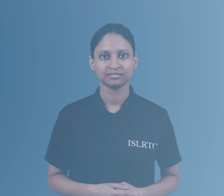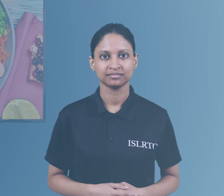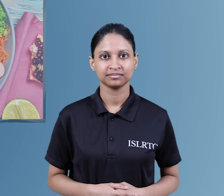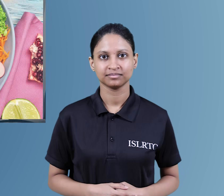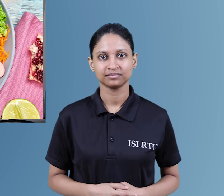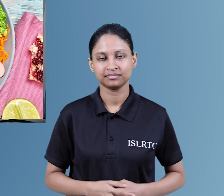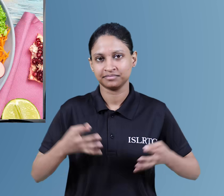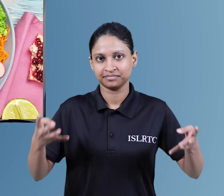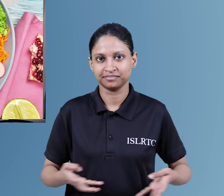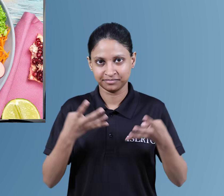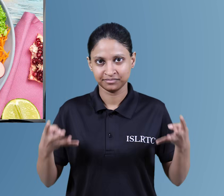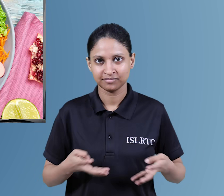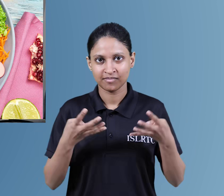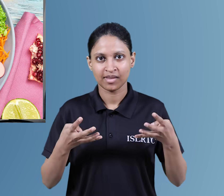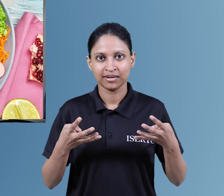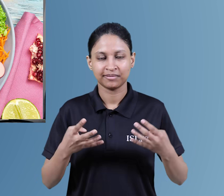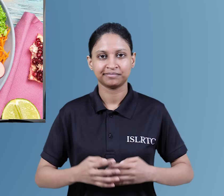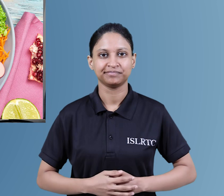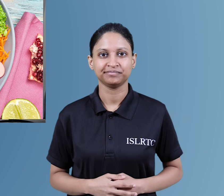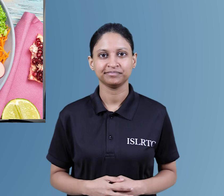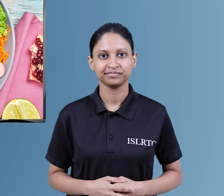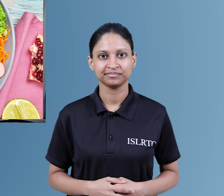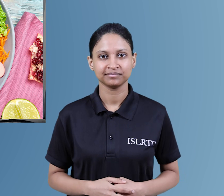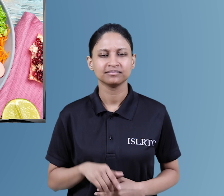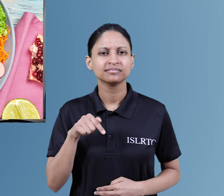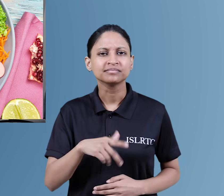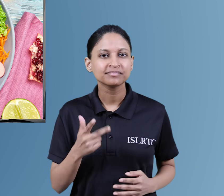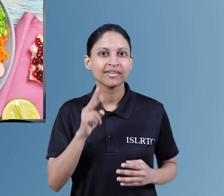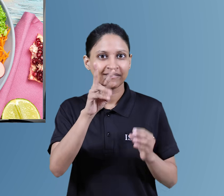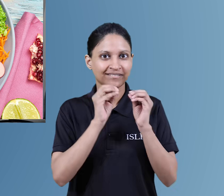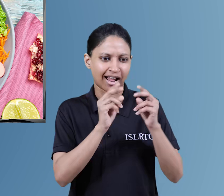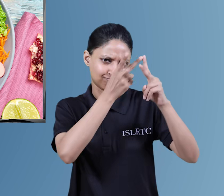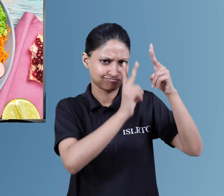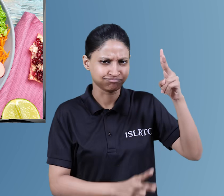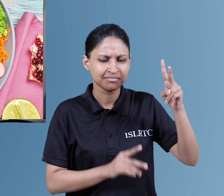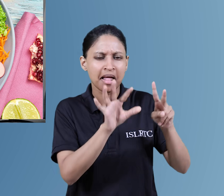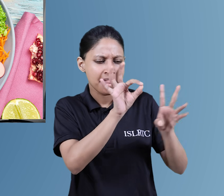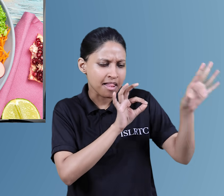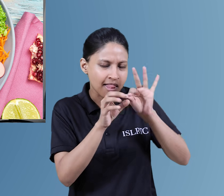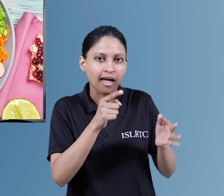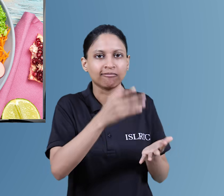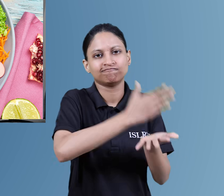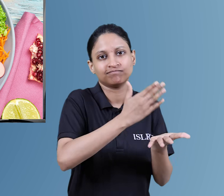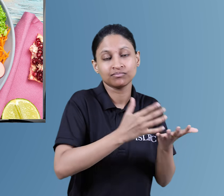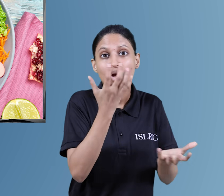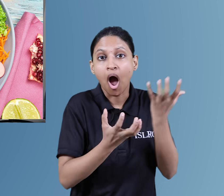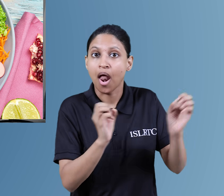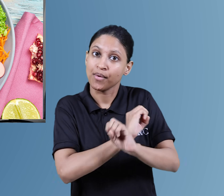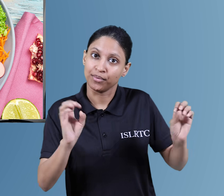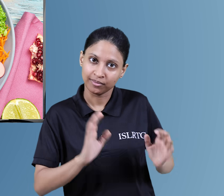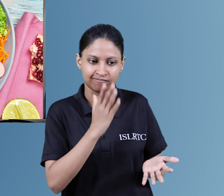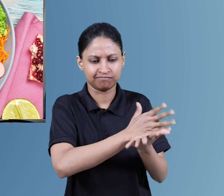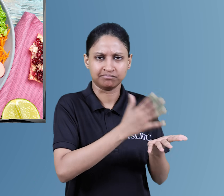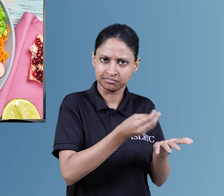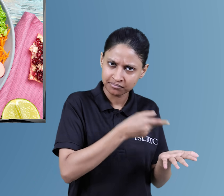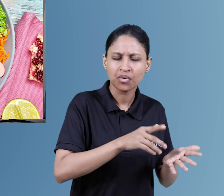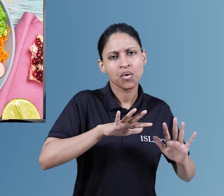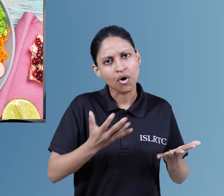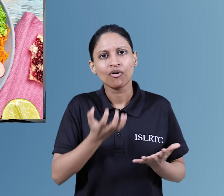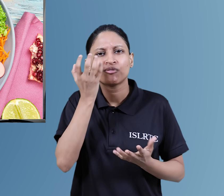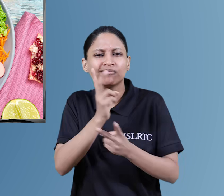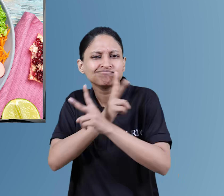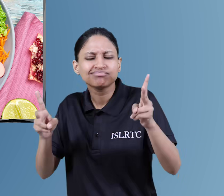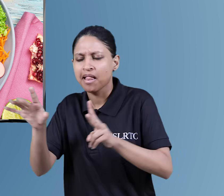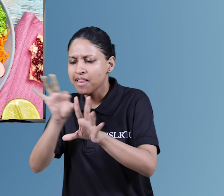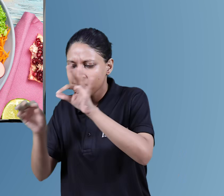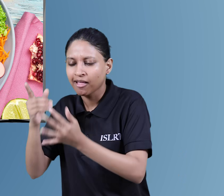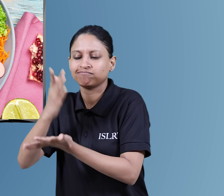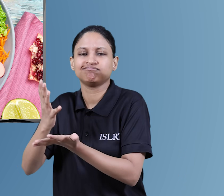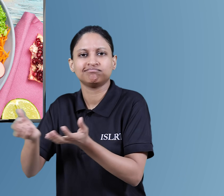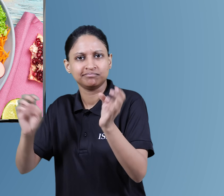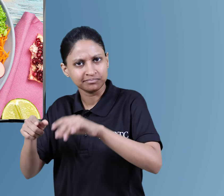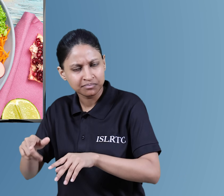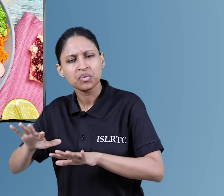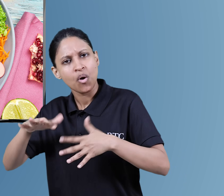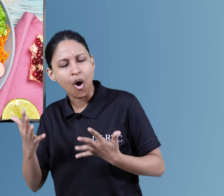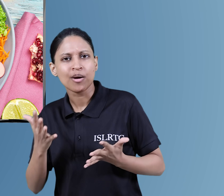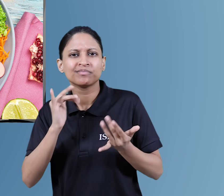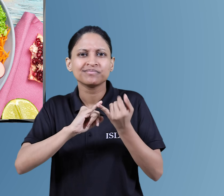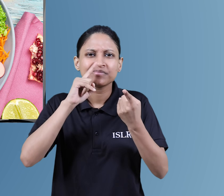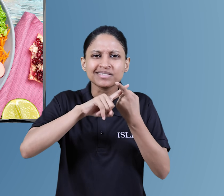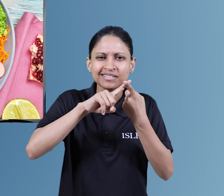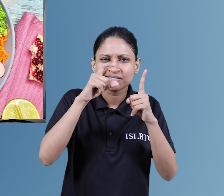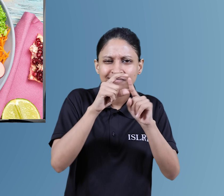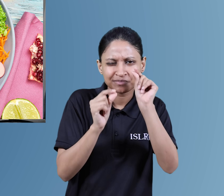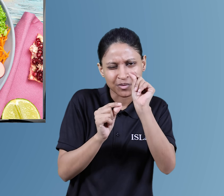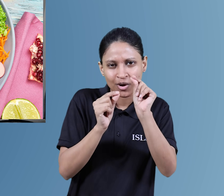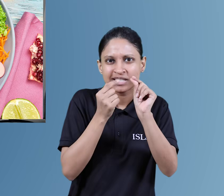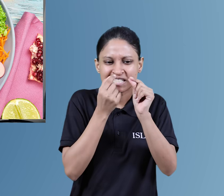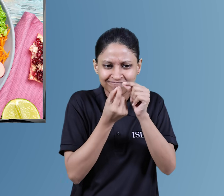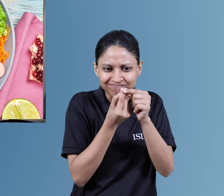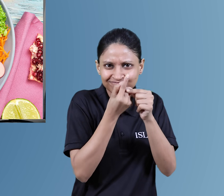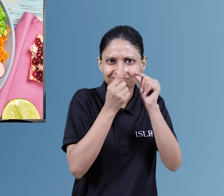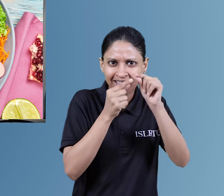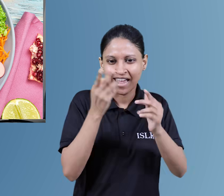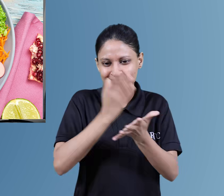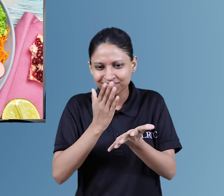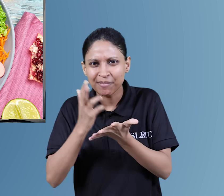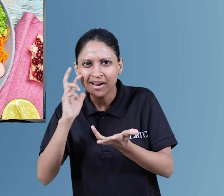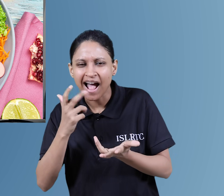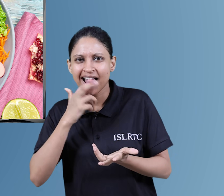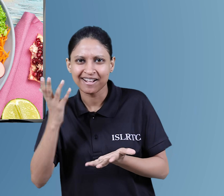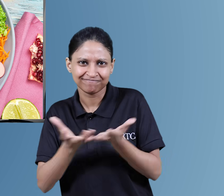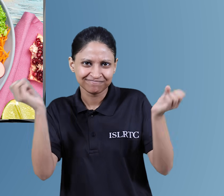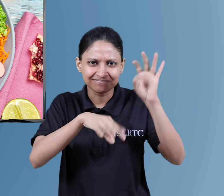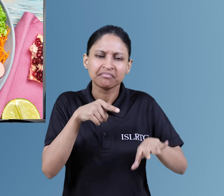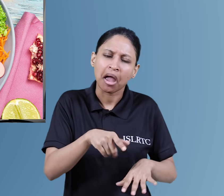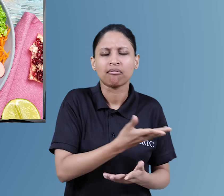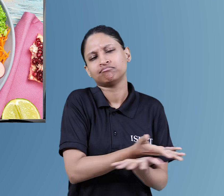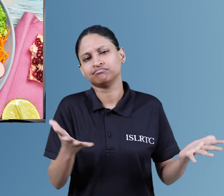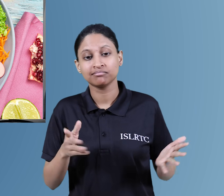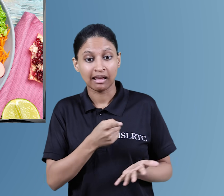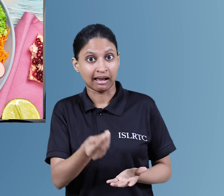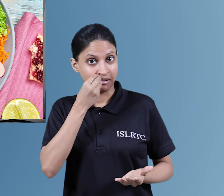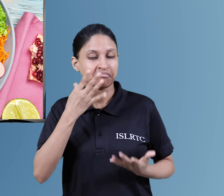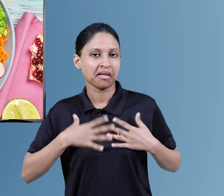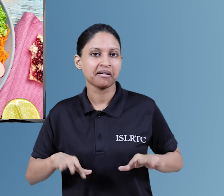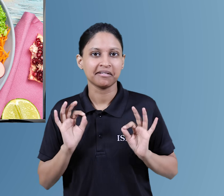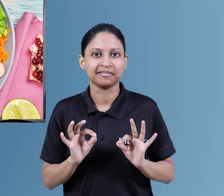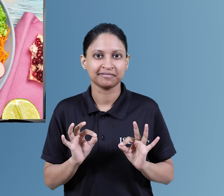Salad A dish typically consisting of mixed vegetables, fruits or sprouts Often served raw. This is good for health.